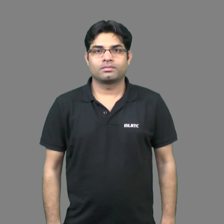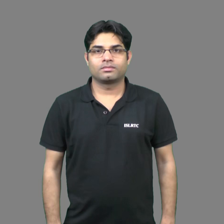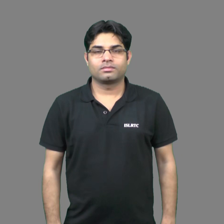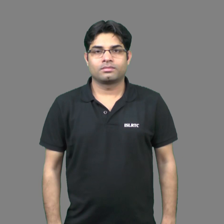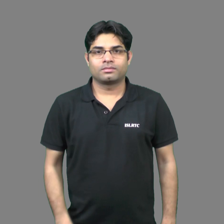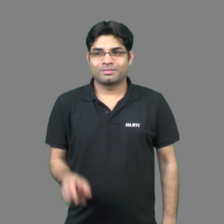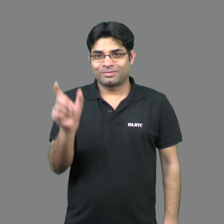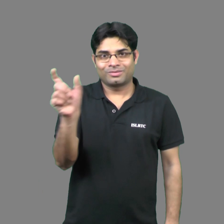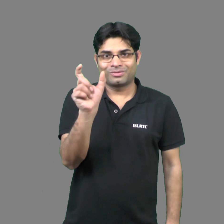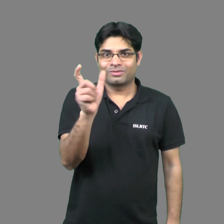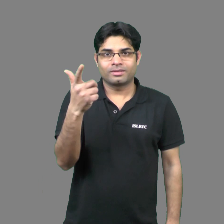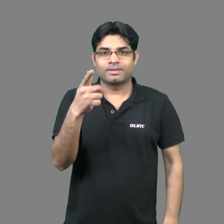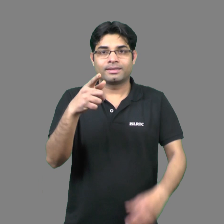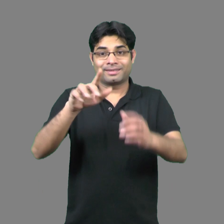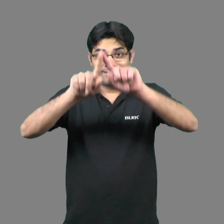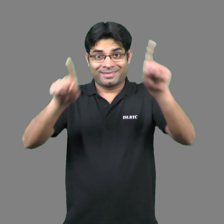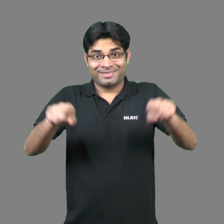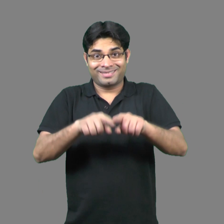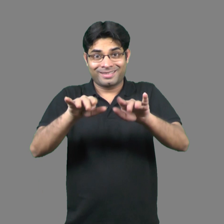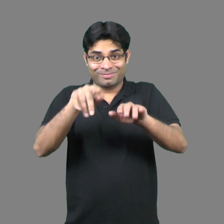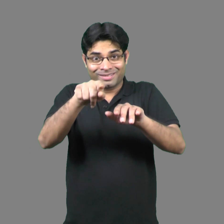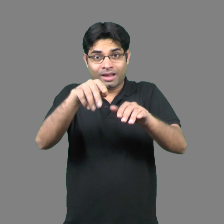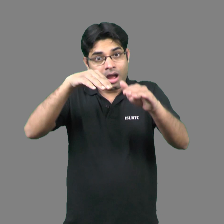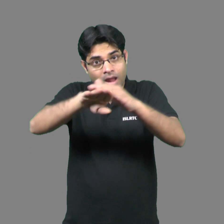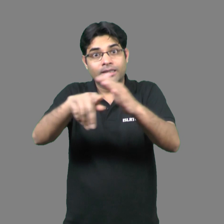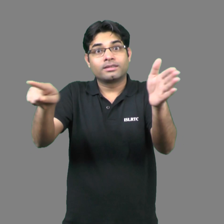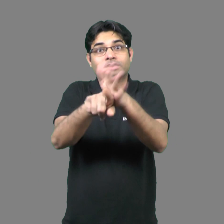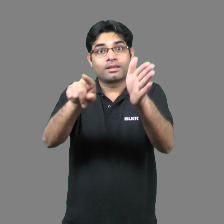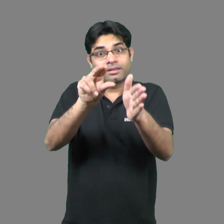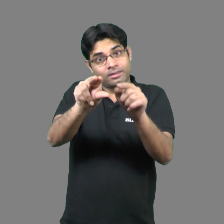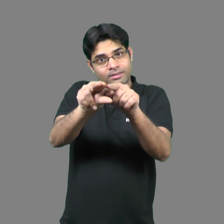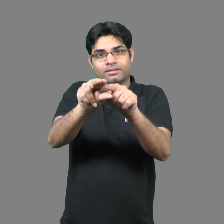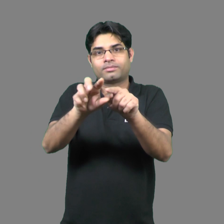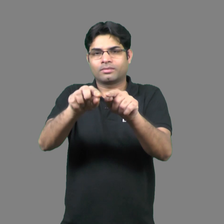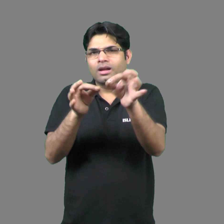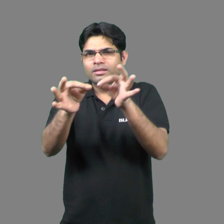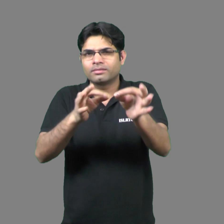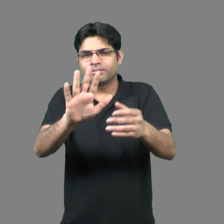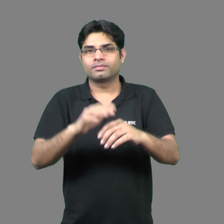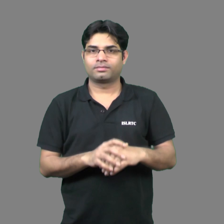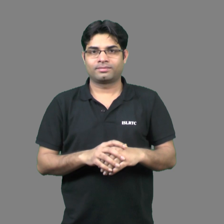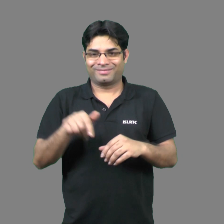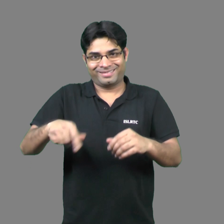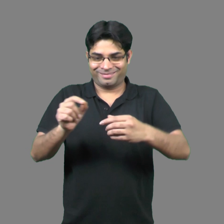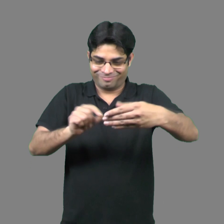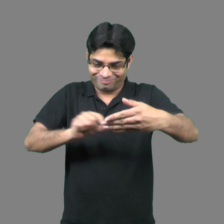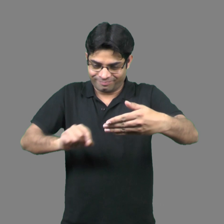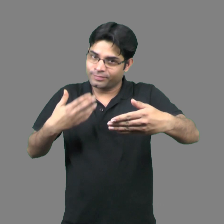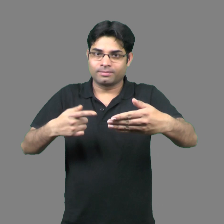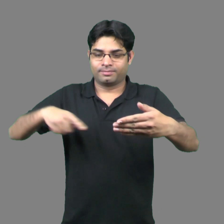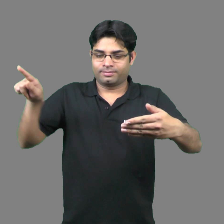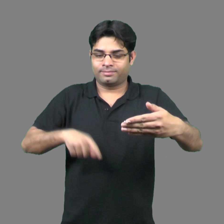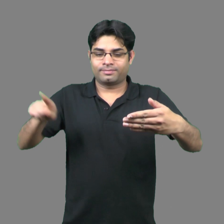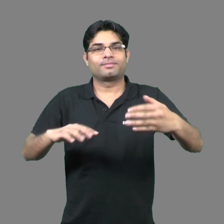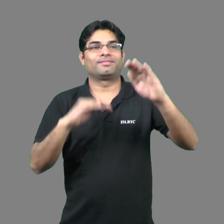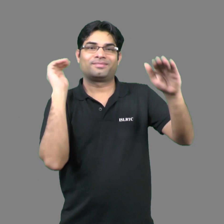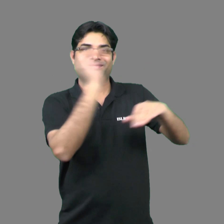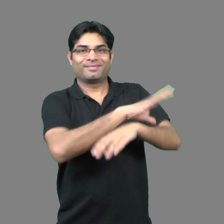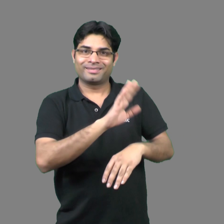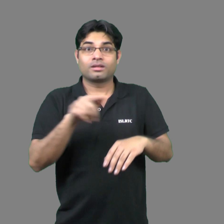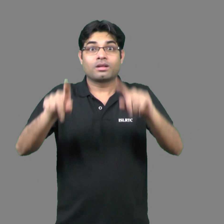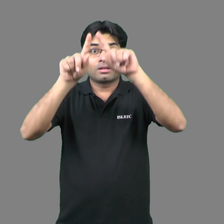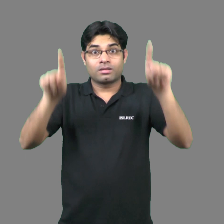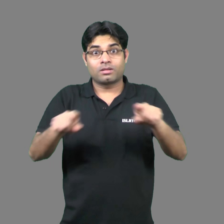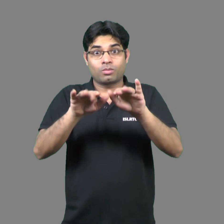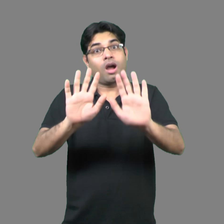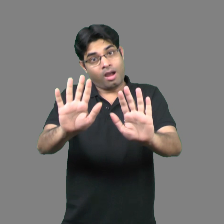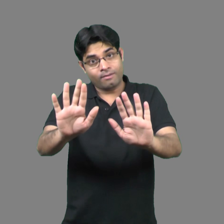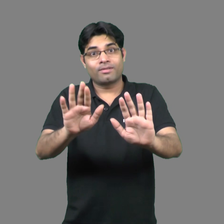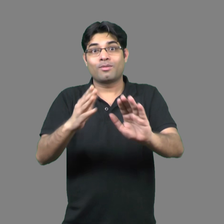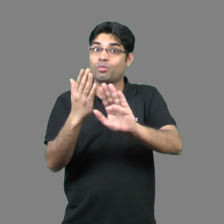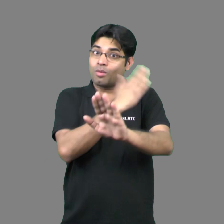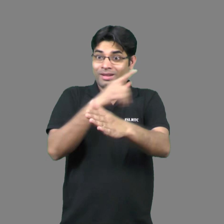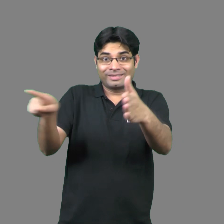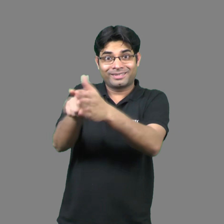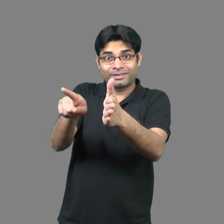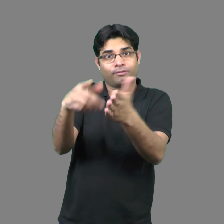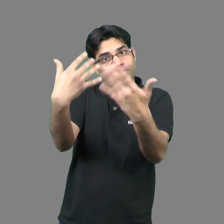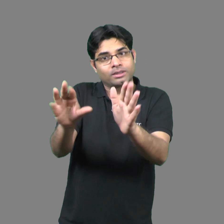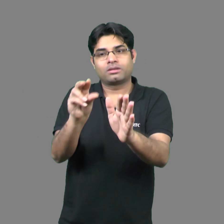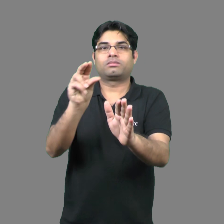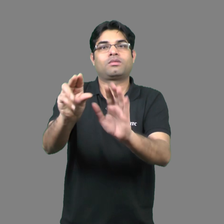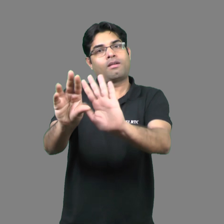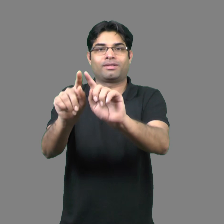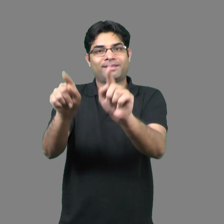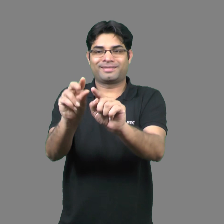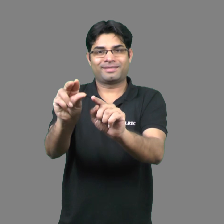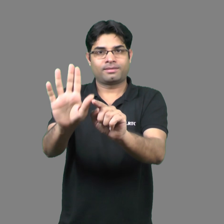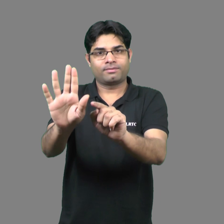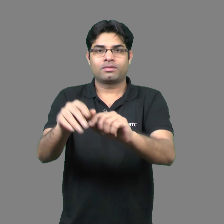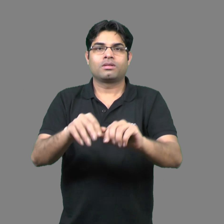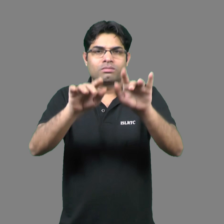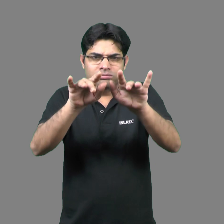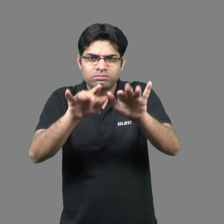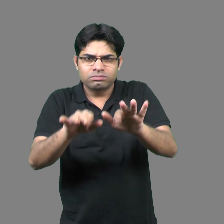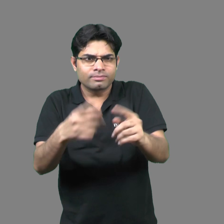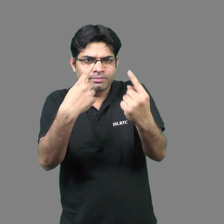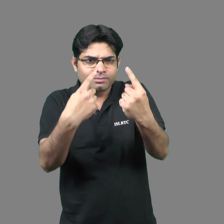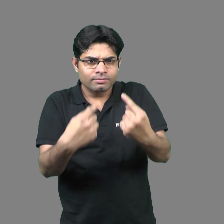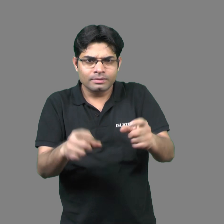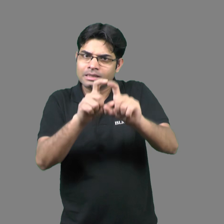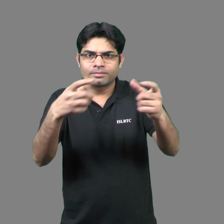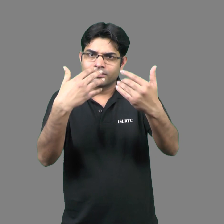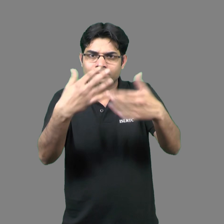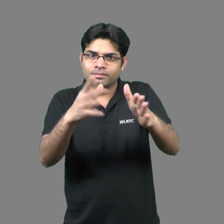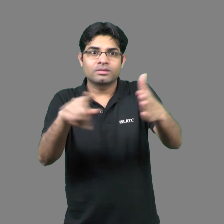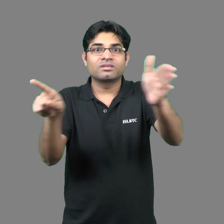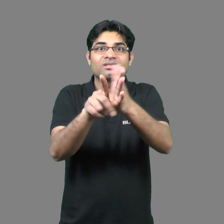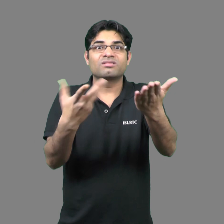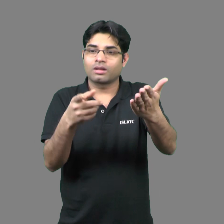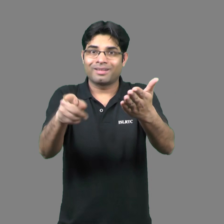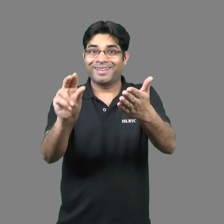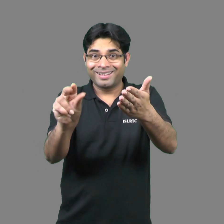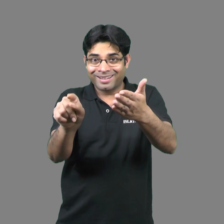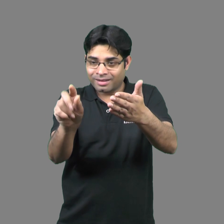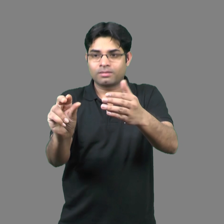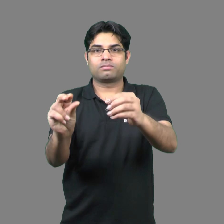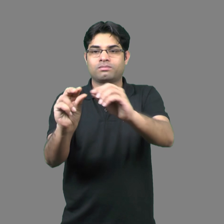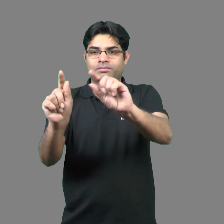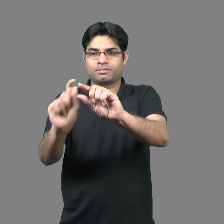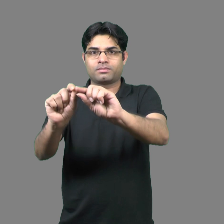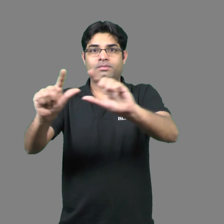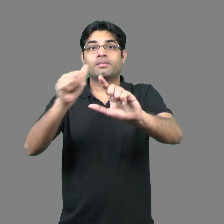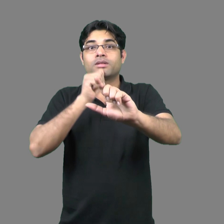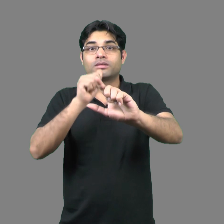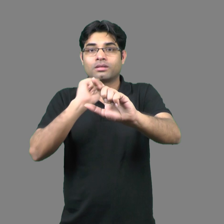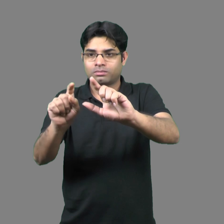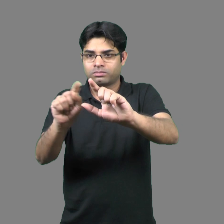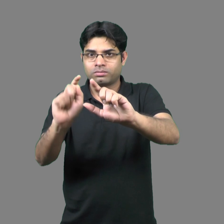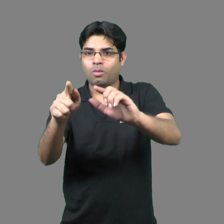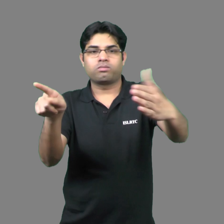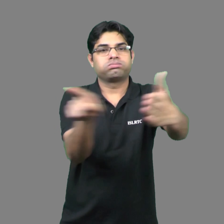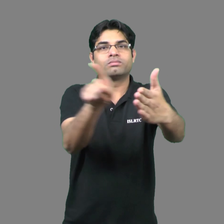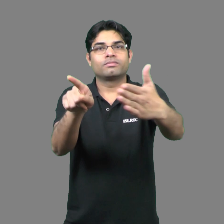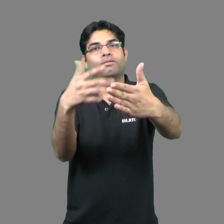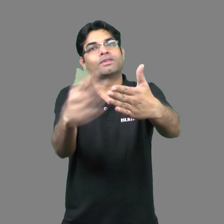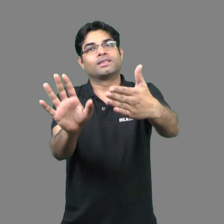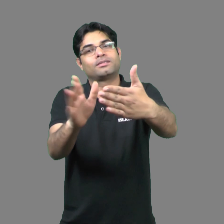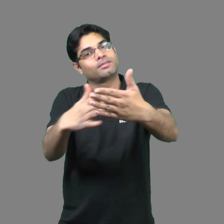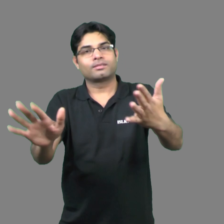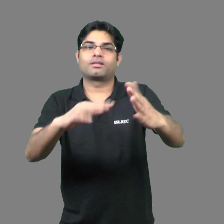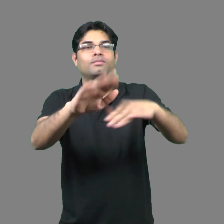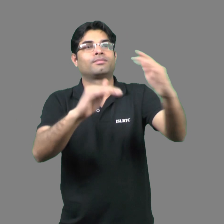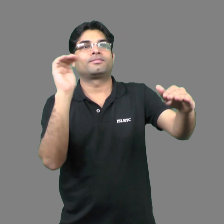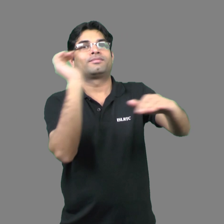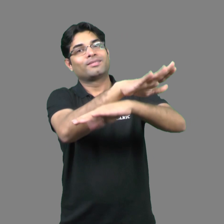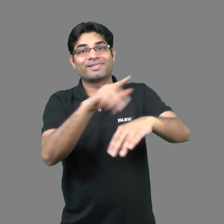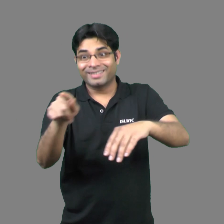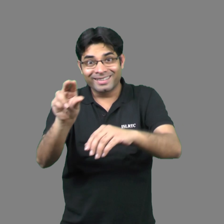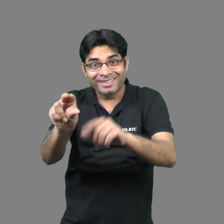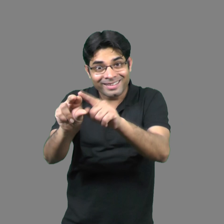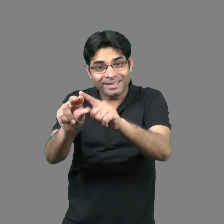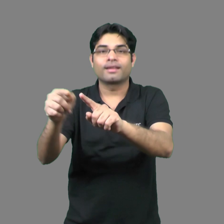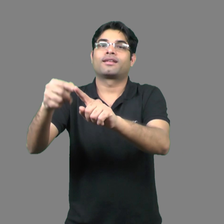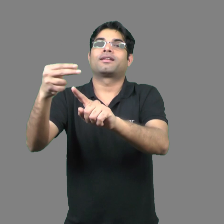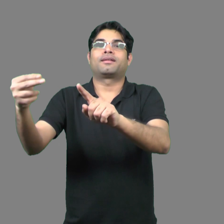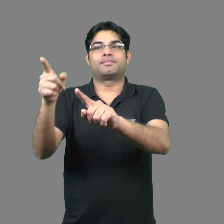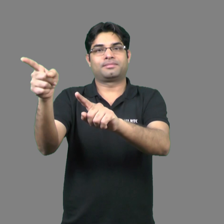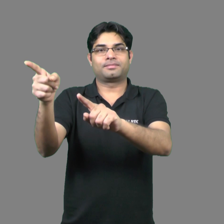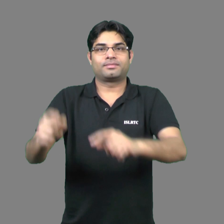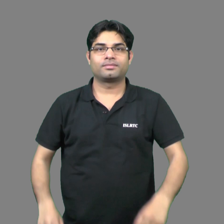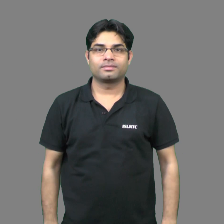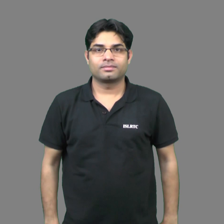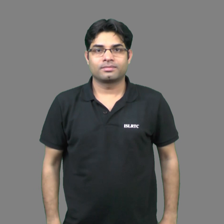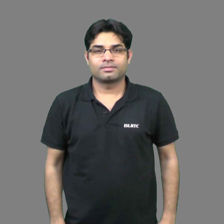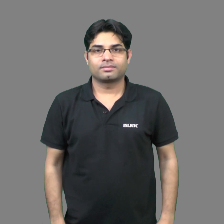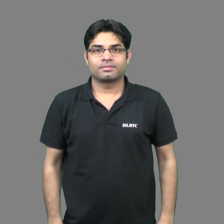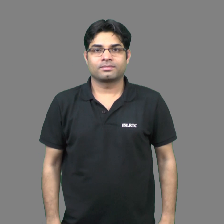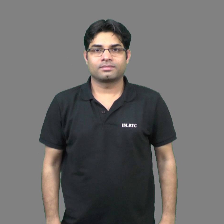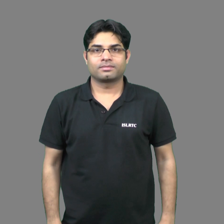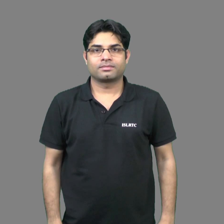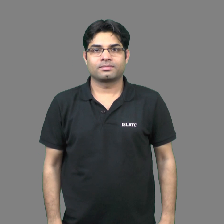Digital Signature